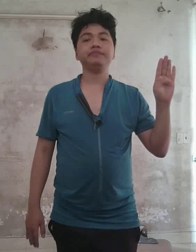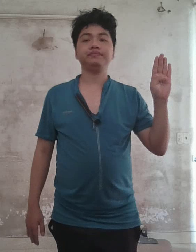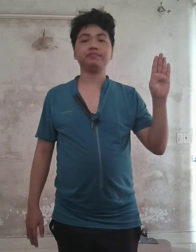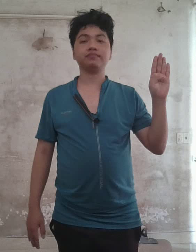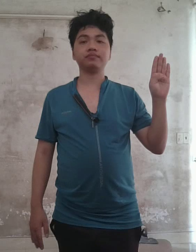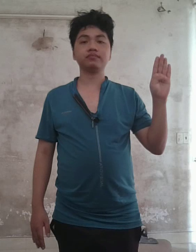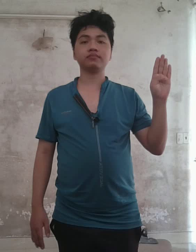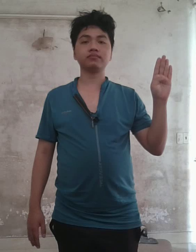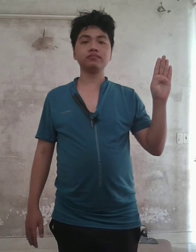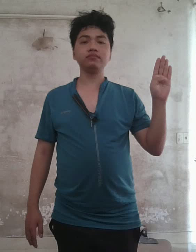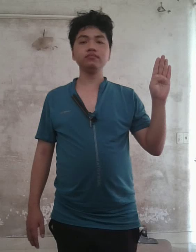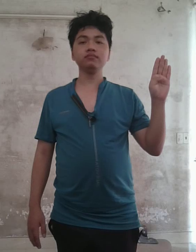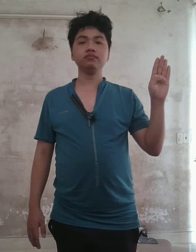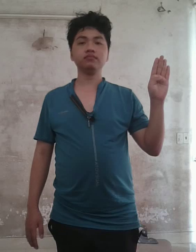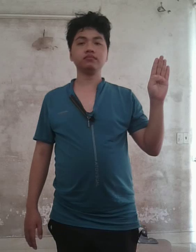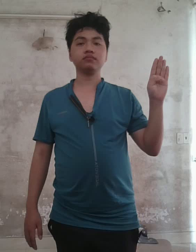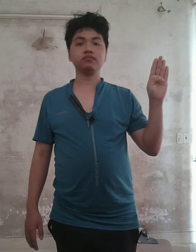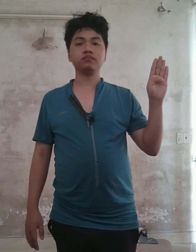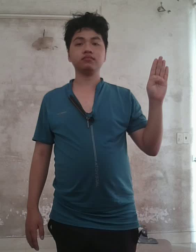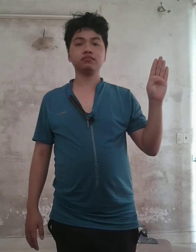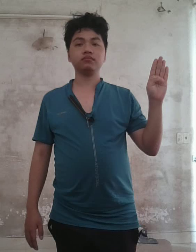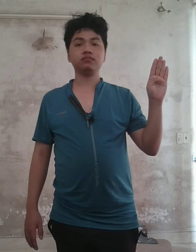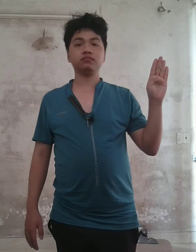b